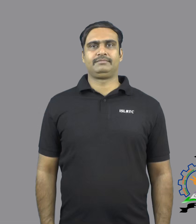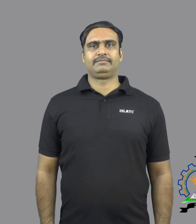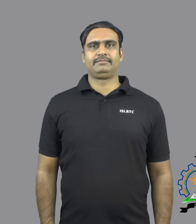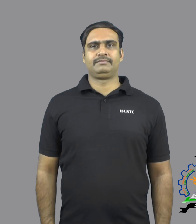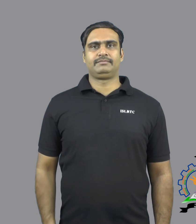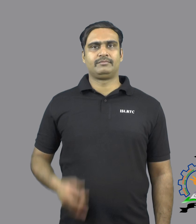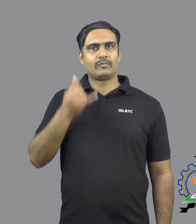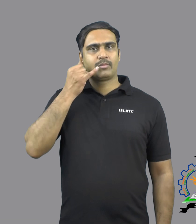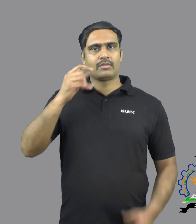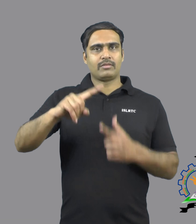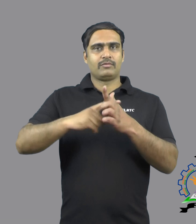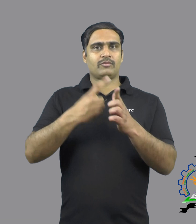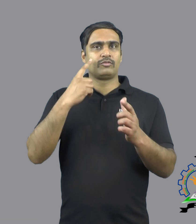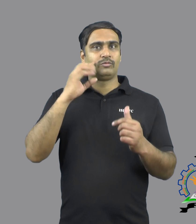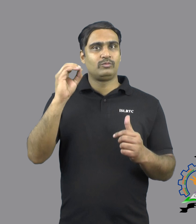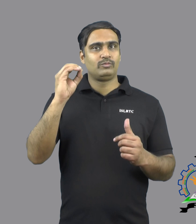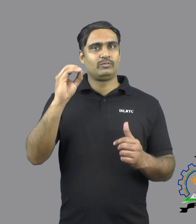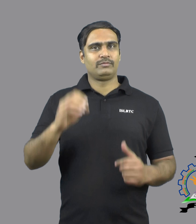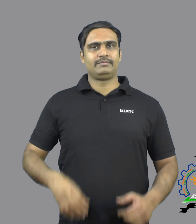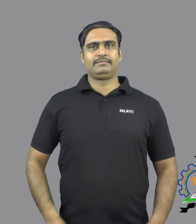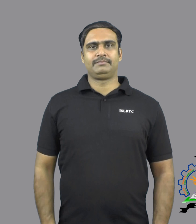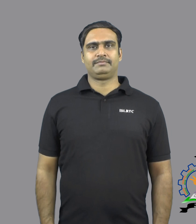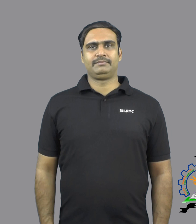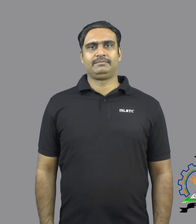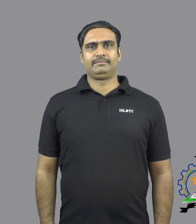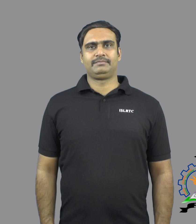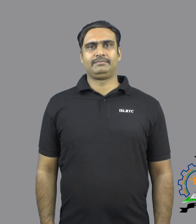Jio